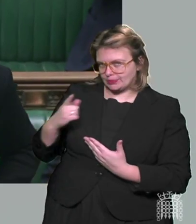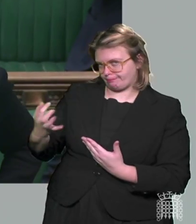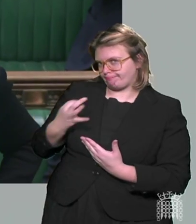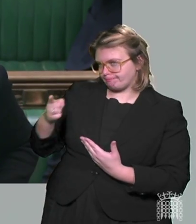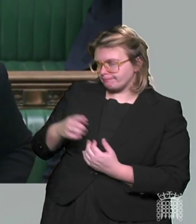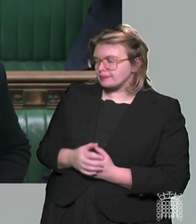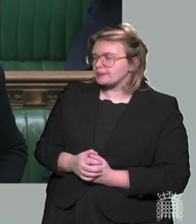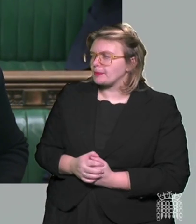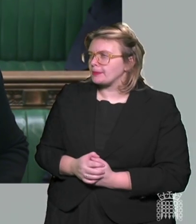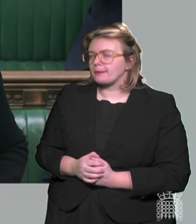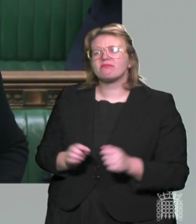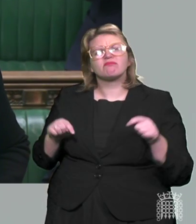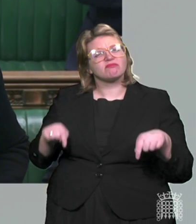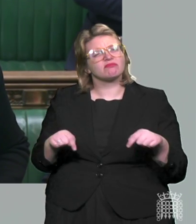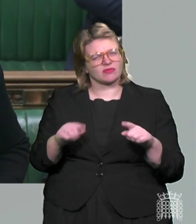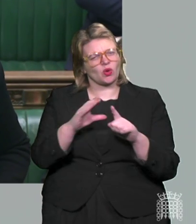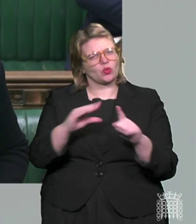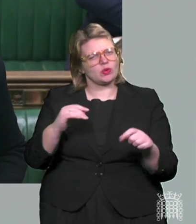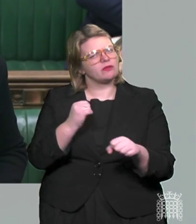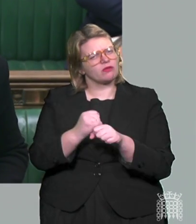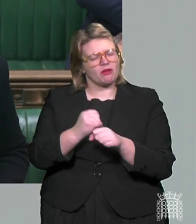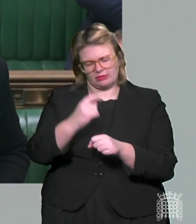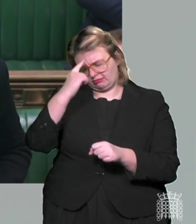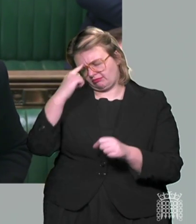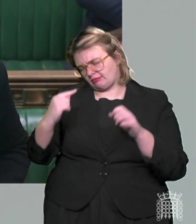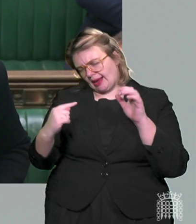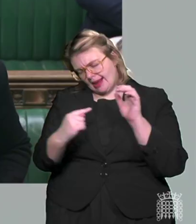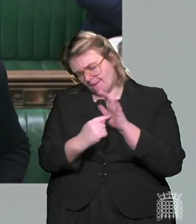This Government firmly believe in international accountability.